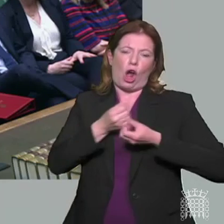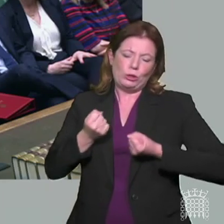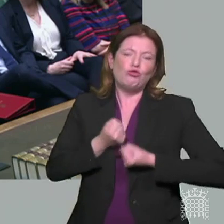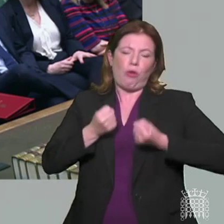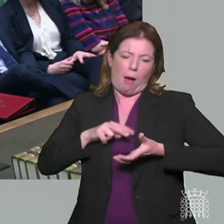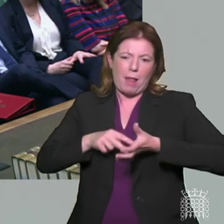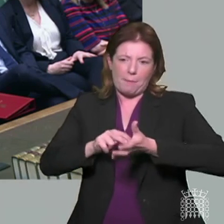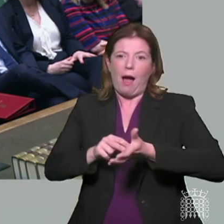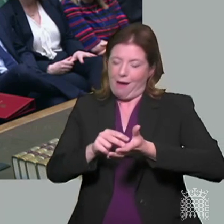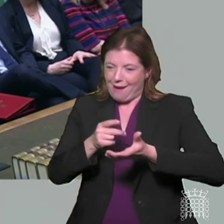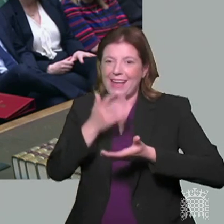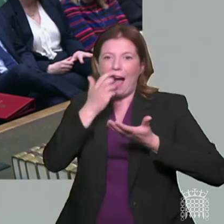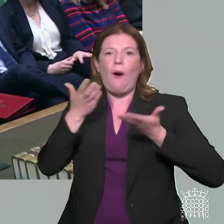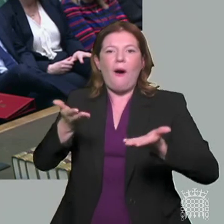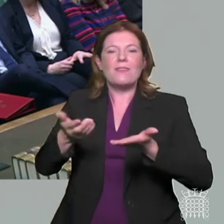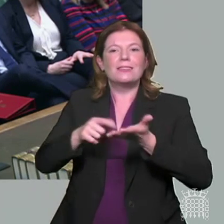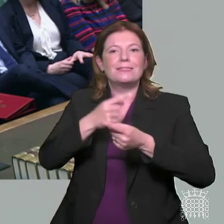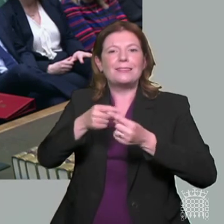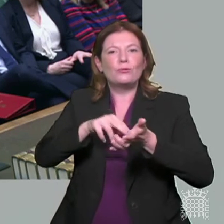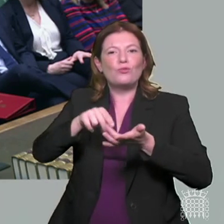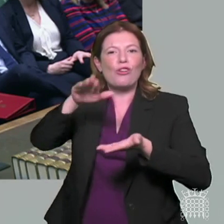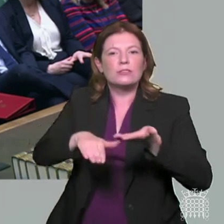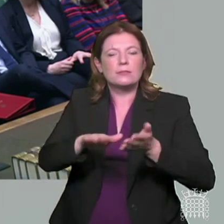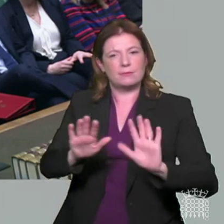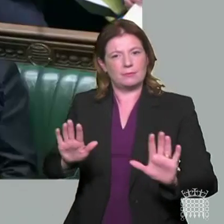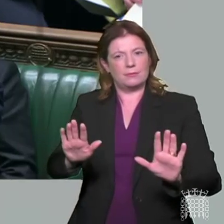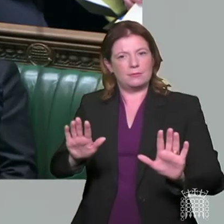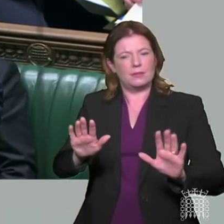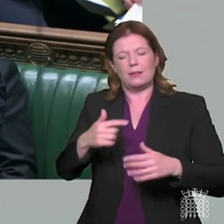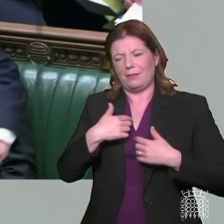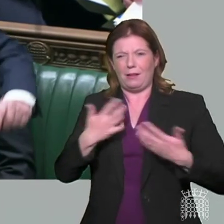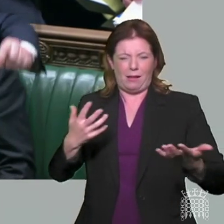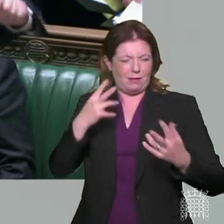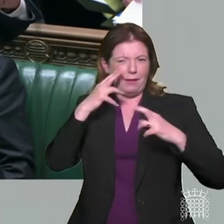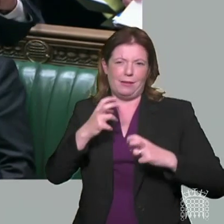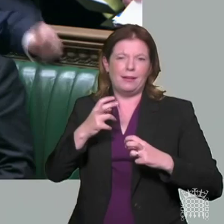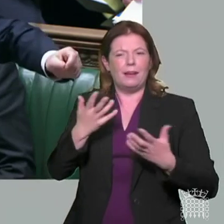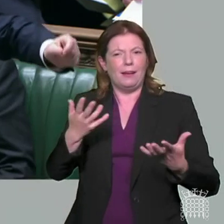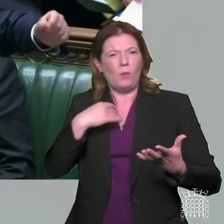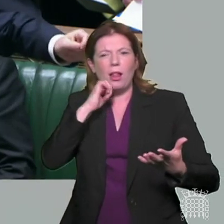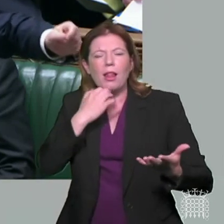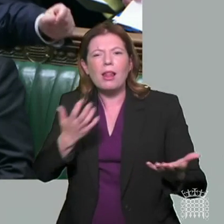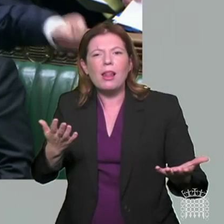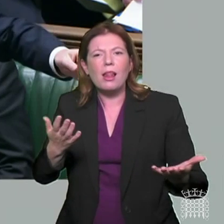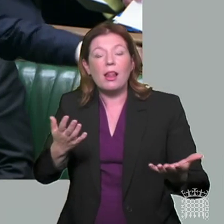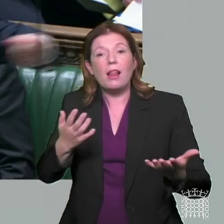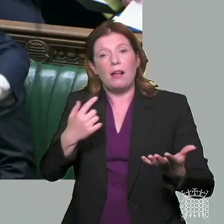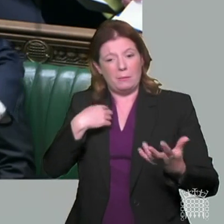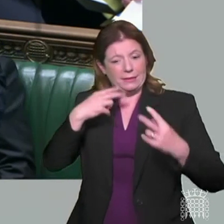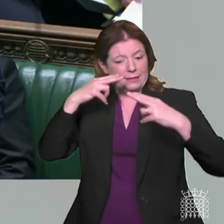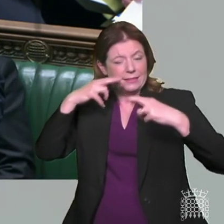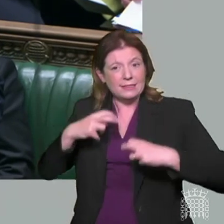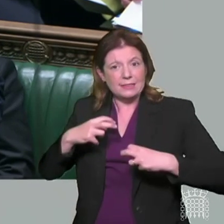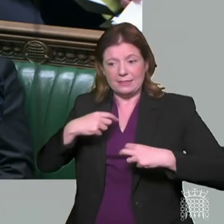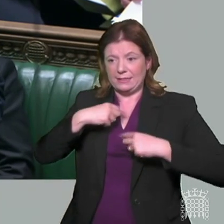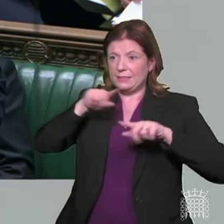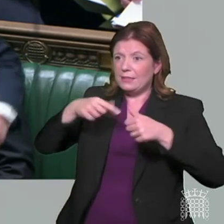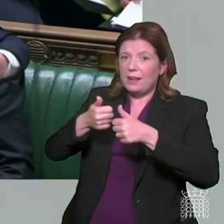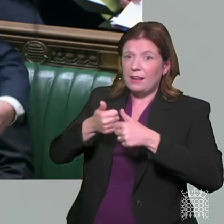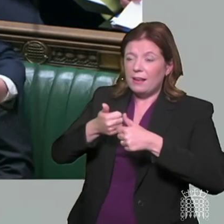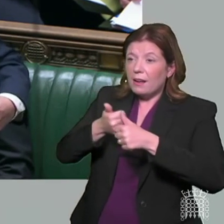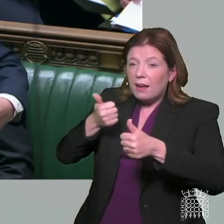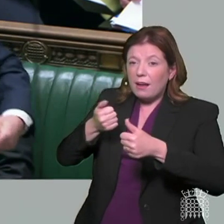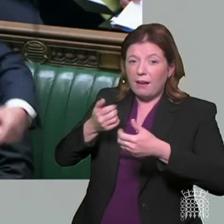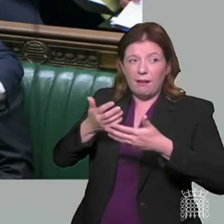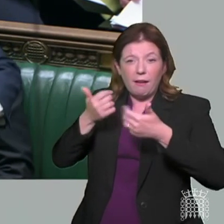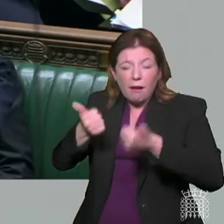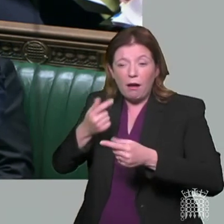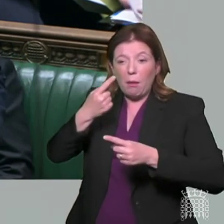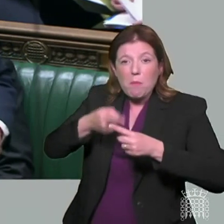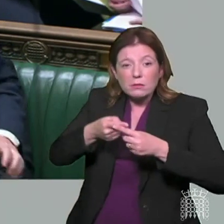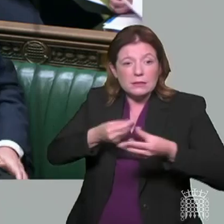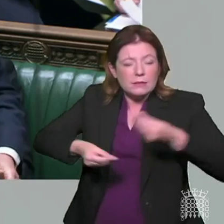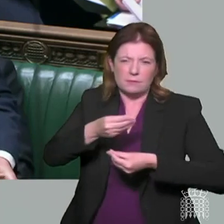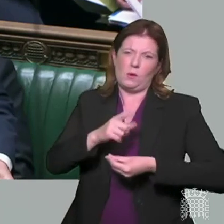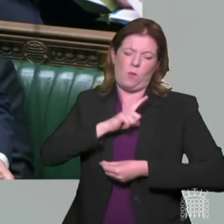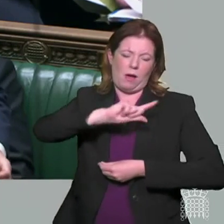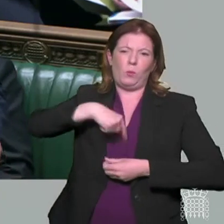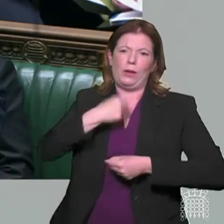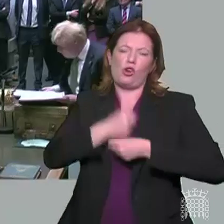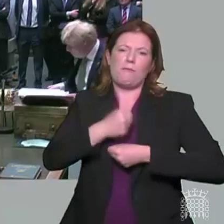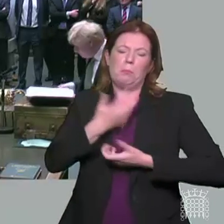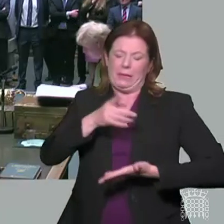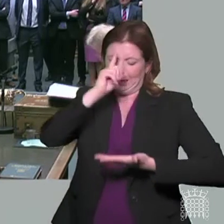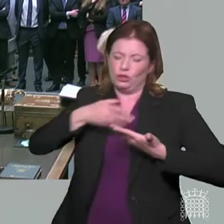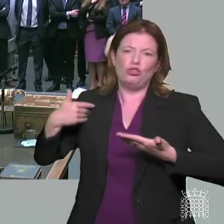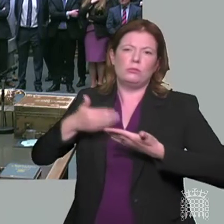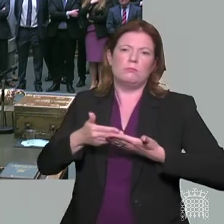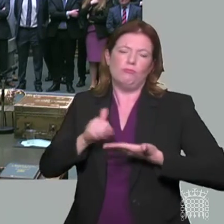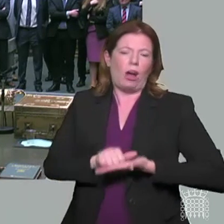I am going to look at all measures in future to support our people—of course I am—but the only reason why we can do that, and why our companies are in such robust health, is because of the decisions this Government have taken.